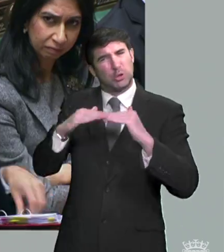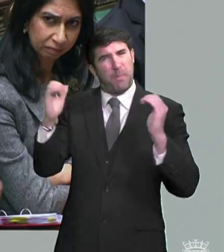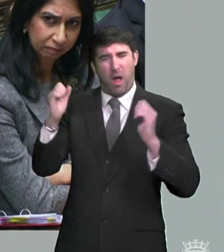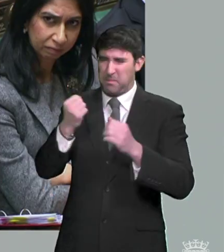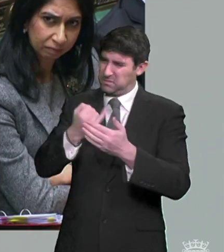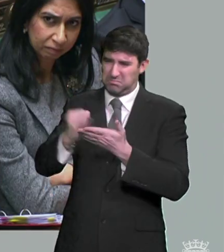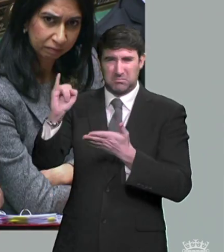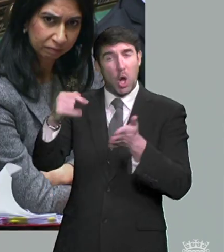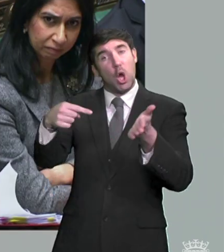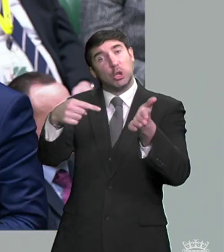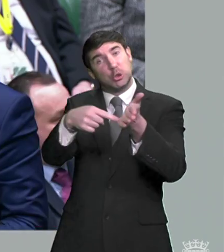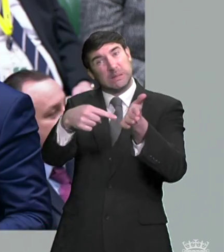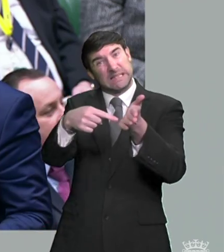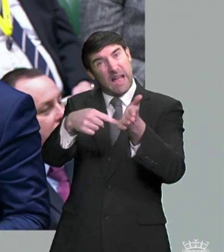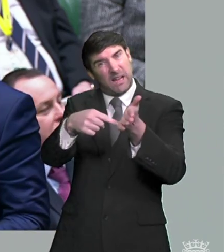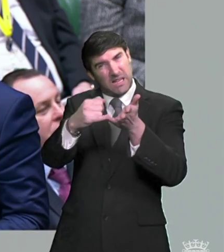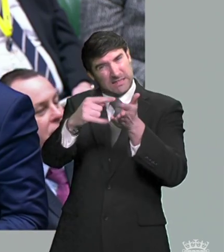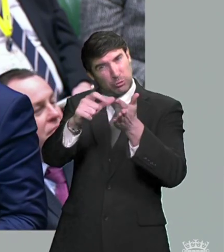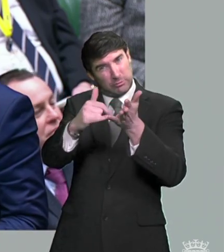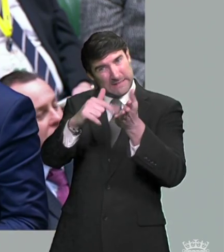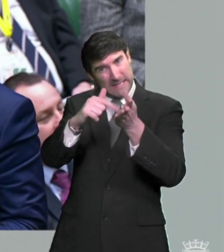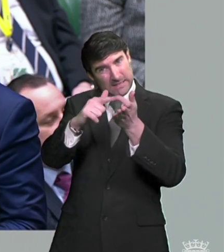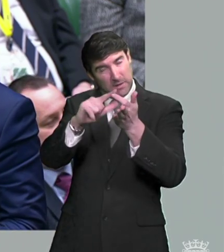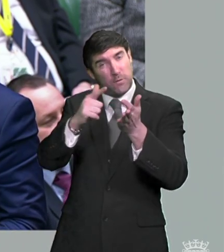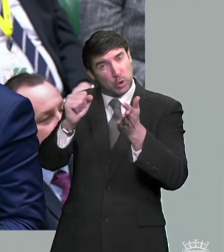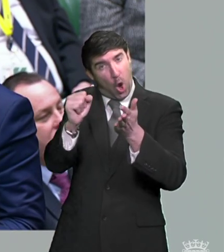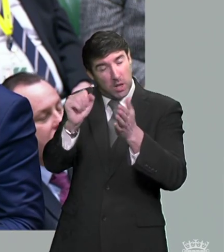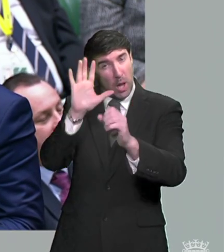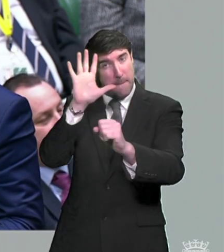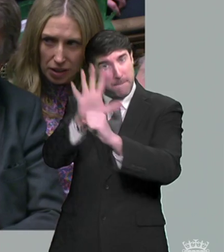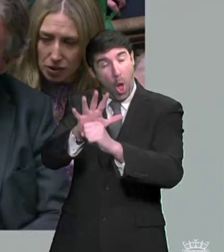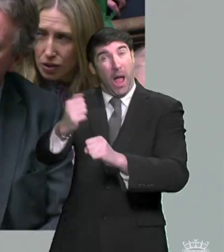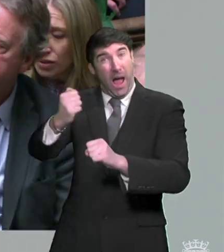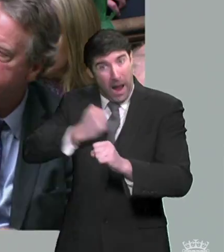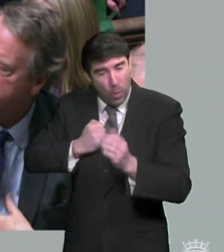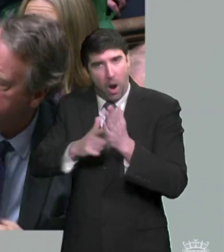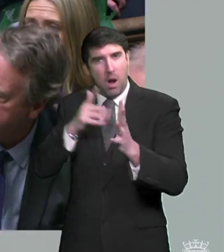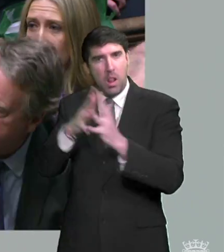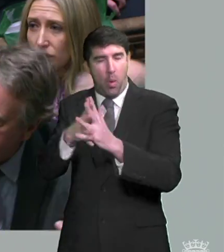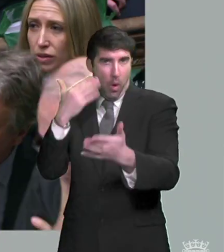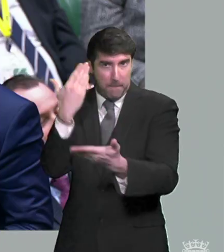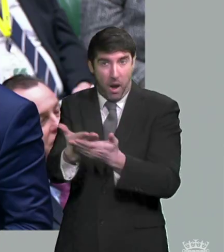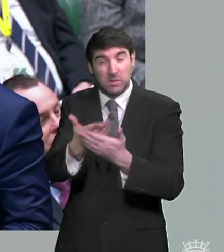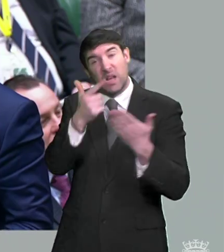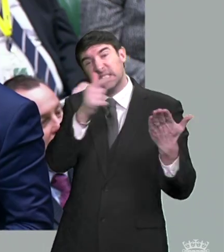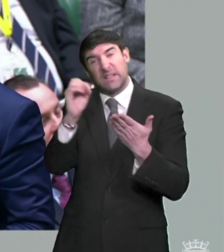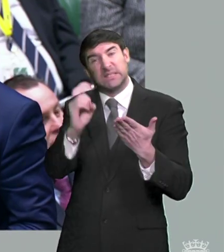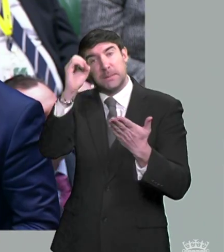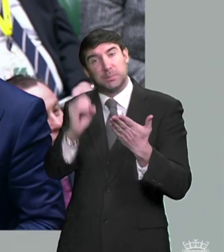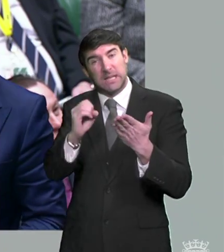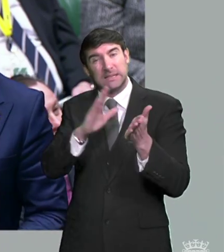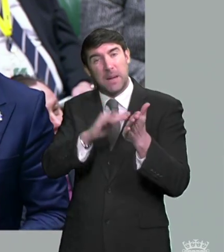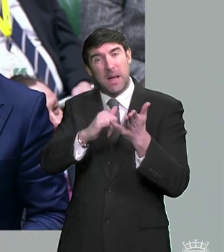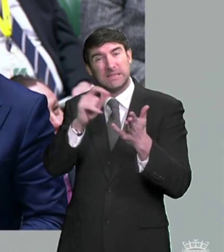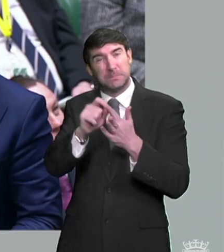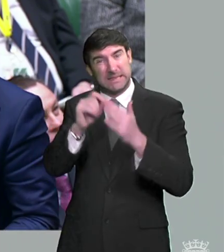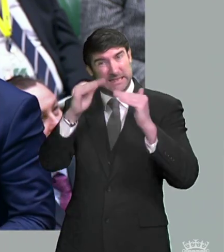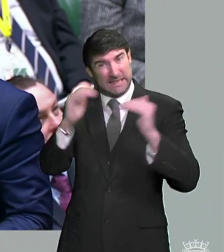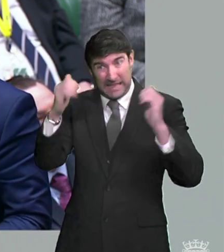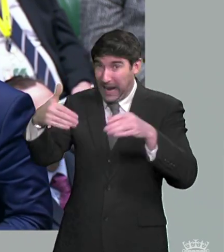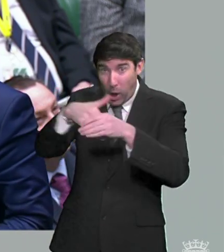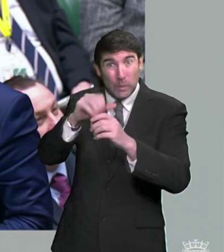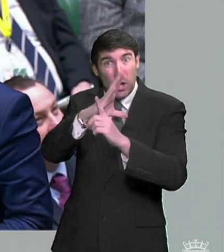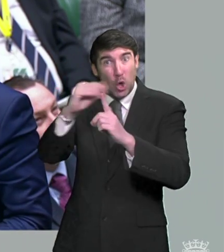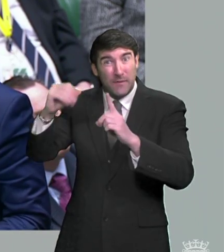On Tuesday, he sent his Secretary of State for Scotland to block a Bill of the Scottish Parliament that was voted for by 70% of MSPs, including Tories.